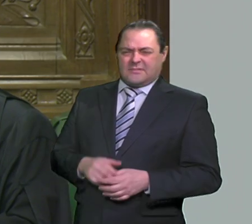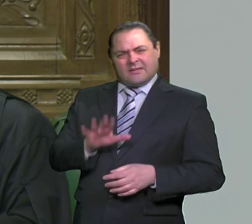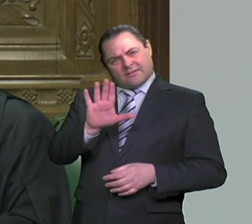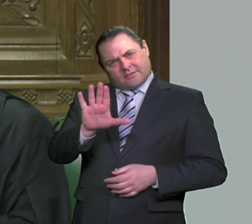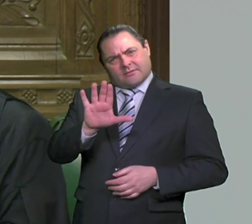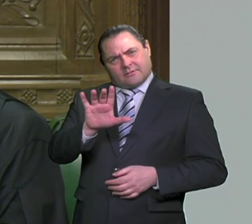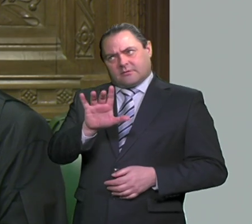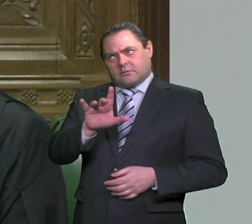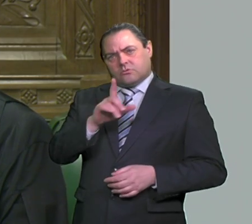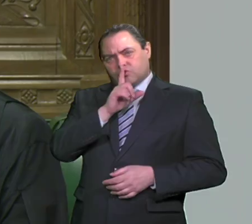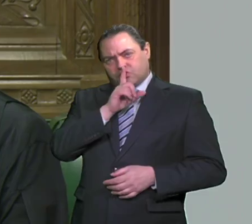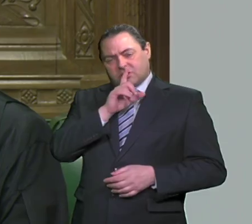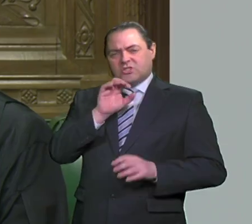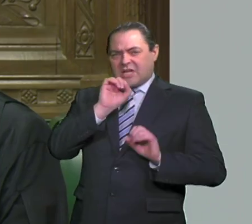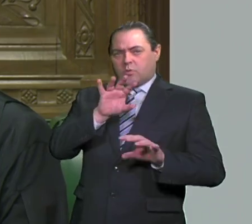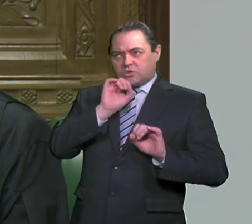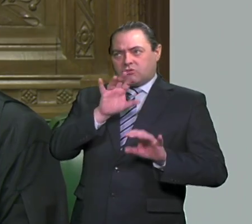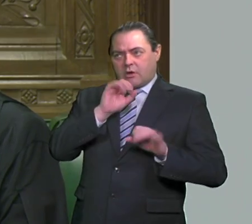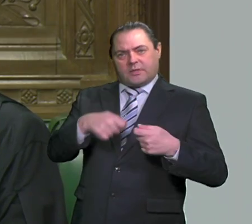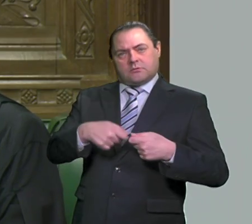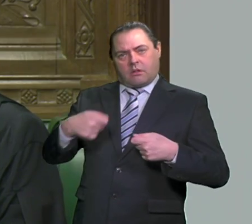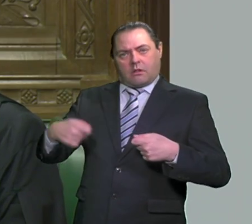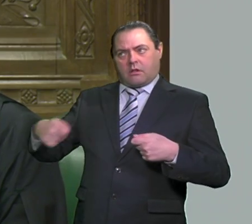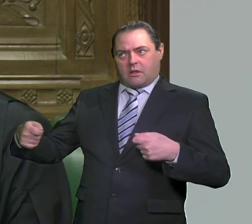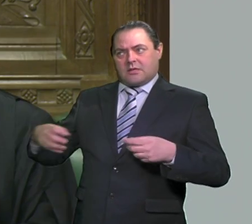Order. We will continue. When you keep shouting, it prolongs things.